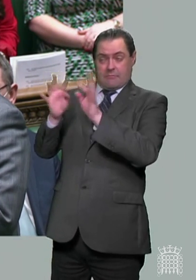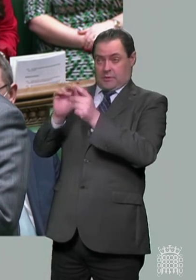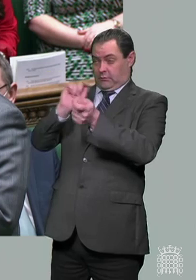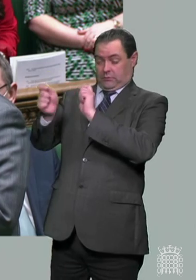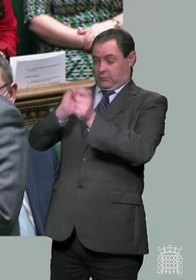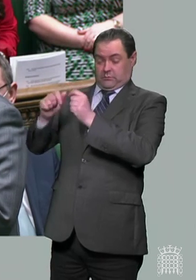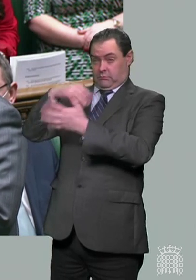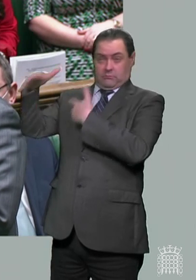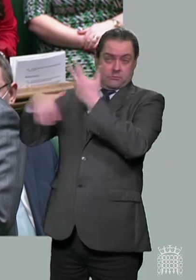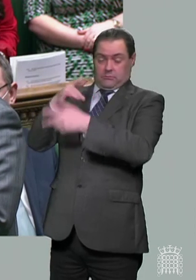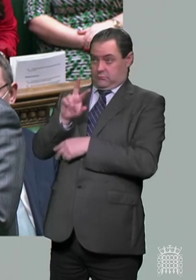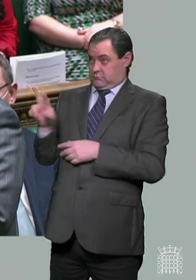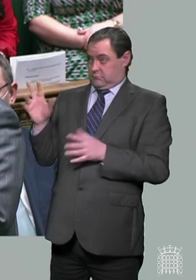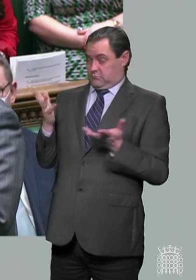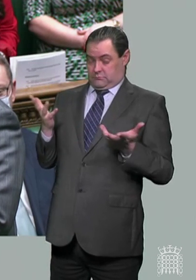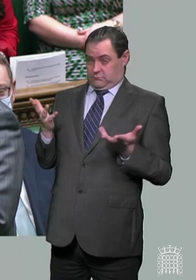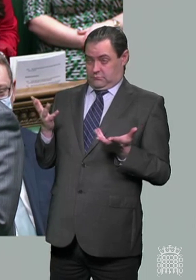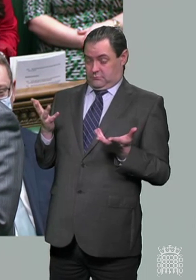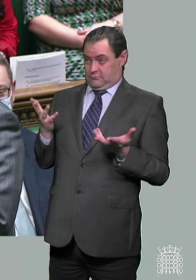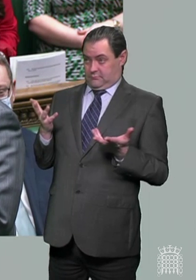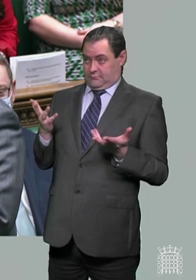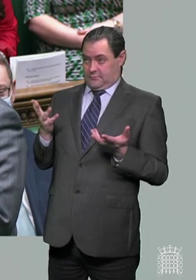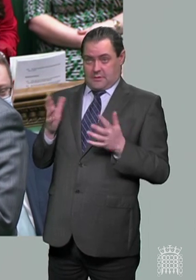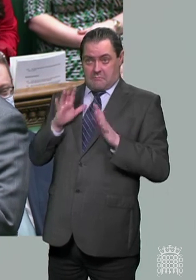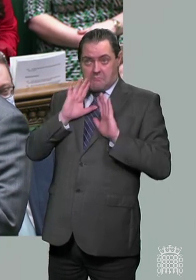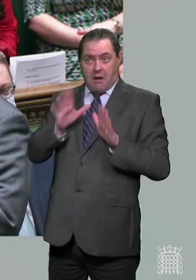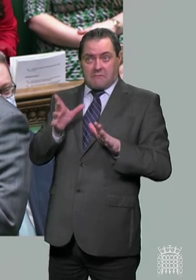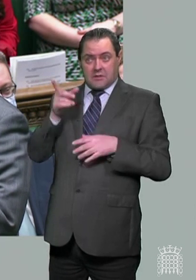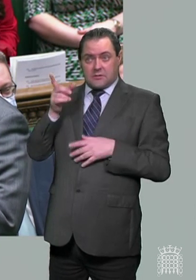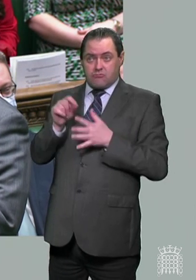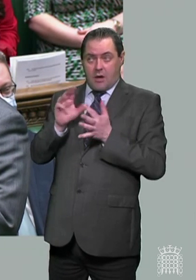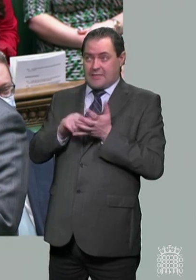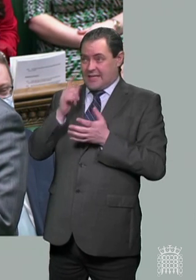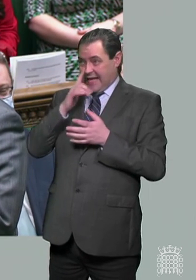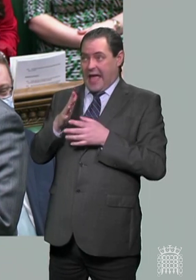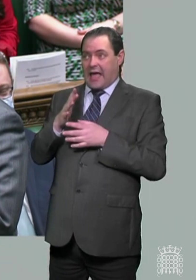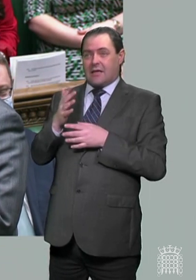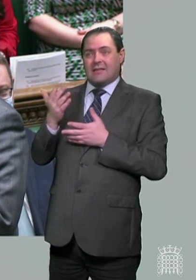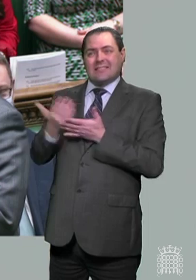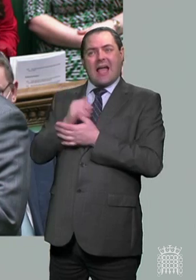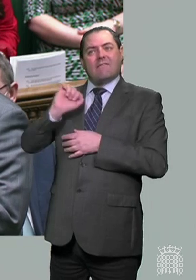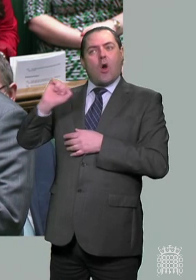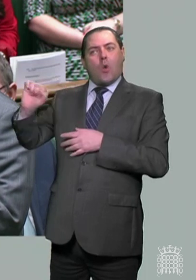It is amazing how much energy this Prime Minister can sum up when it comes to saving his own skin.